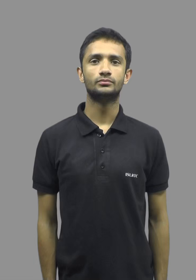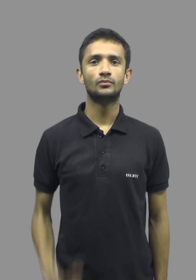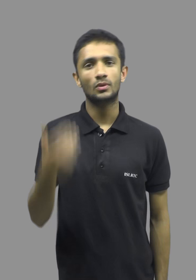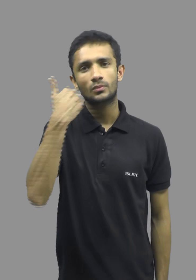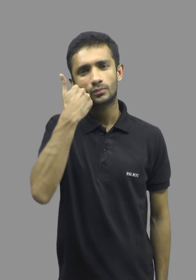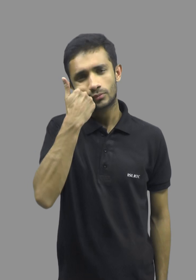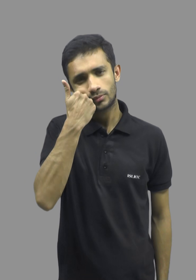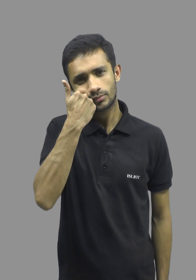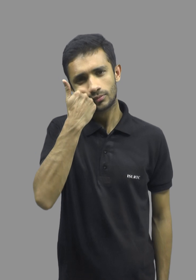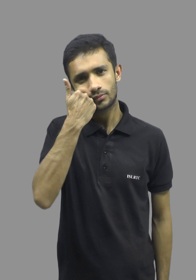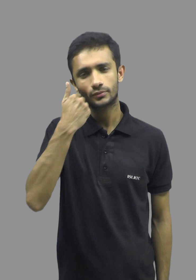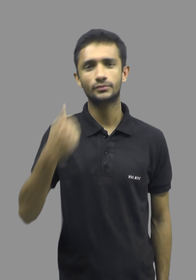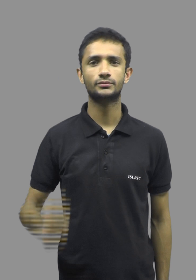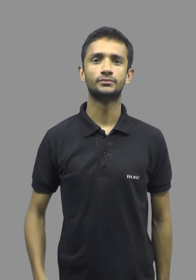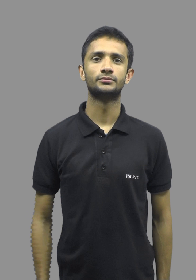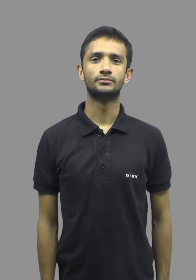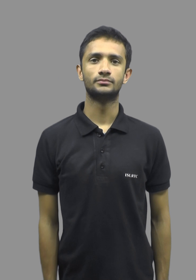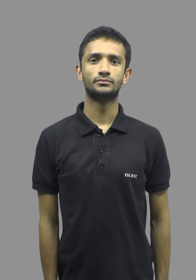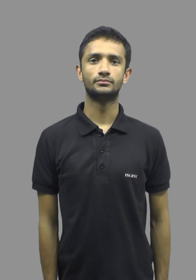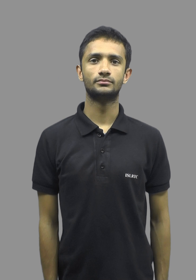Sick